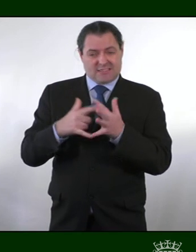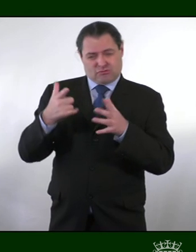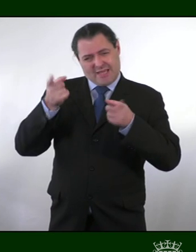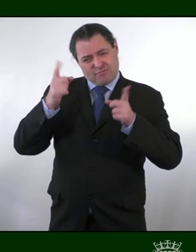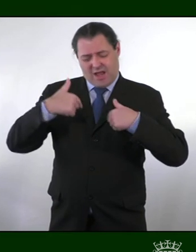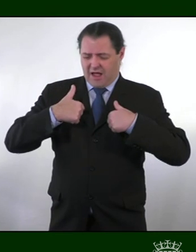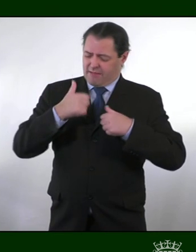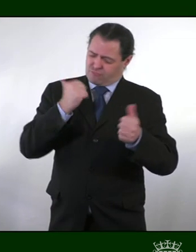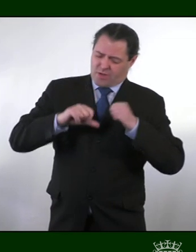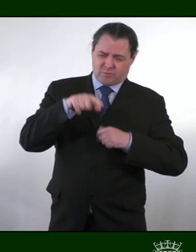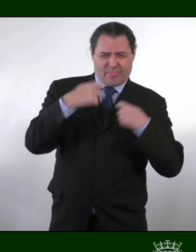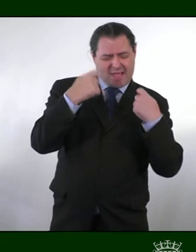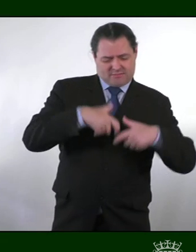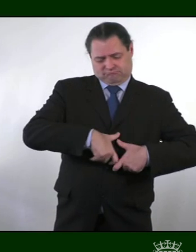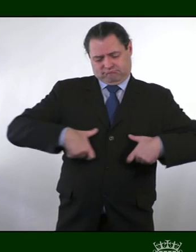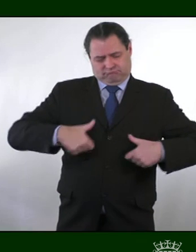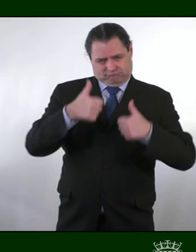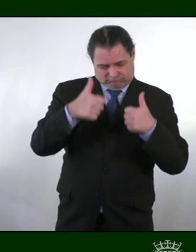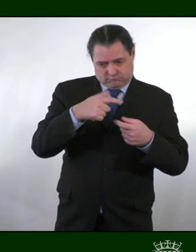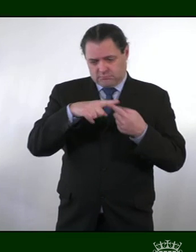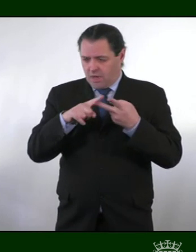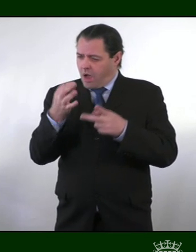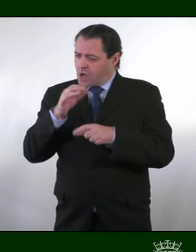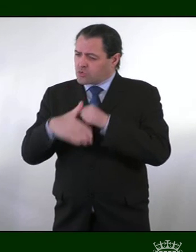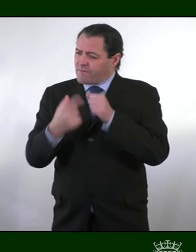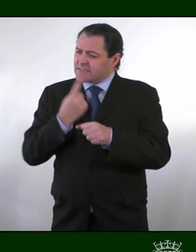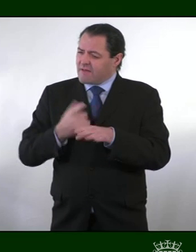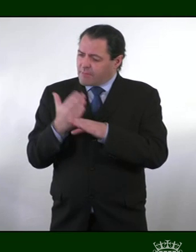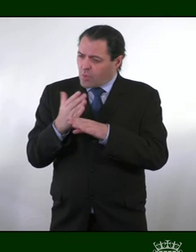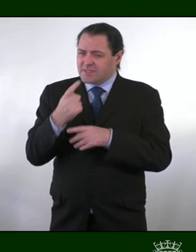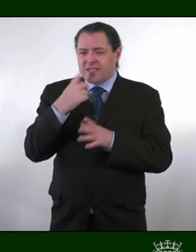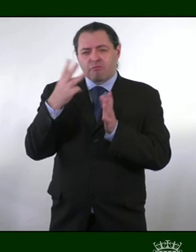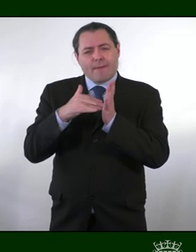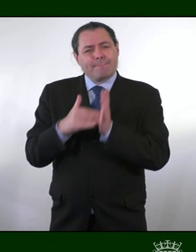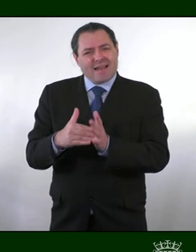The hon. Lady asked about the self-employed and again mentioned this number of 3 million people.